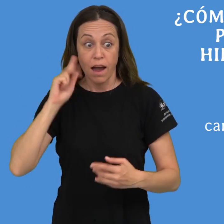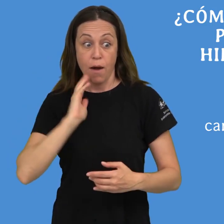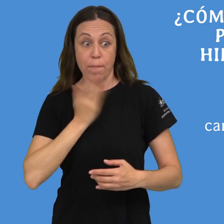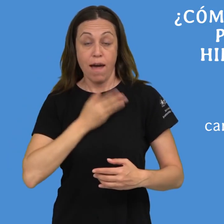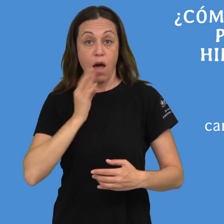afectar